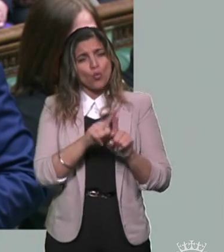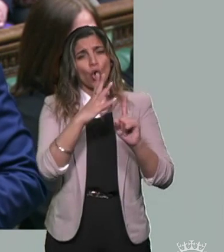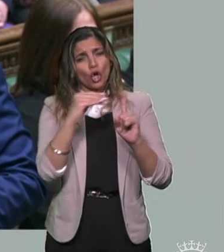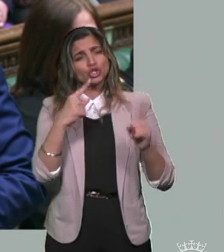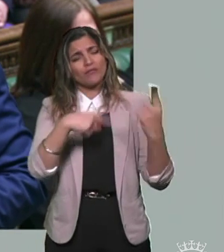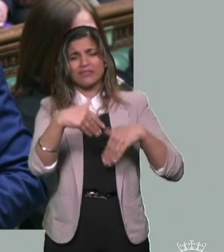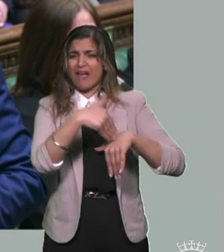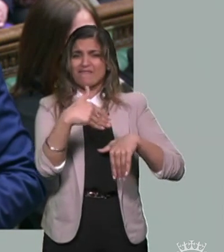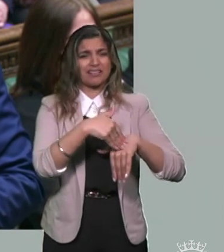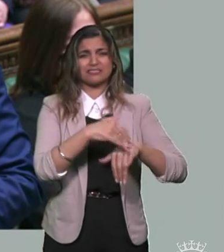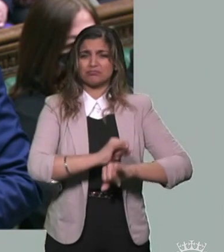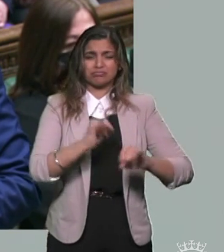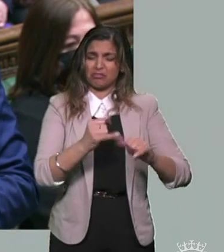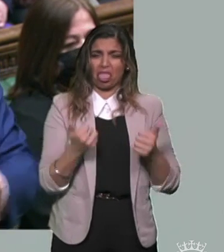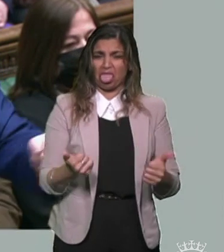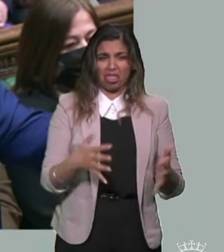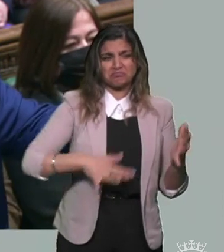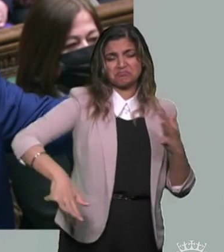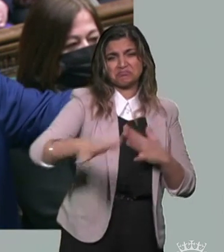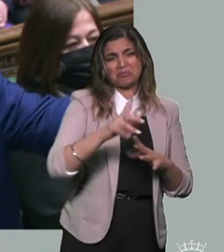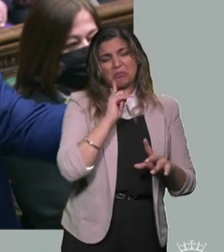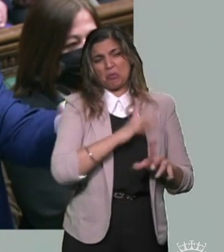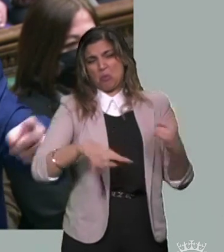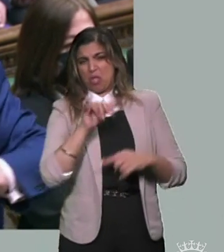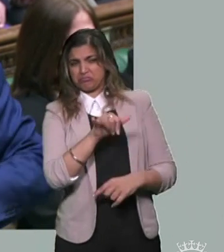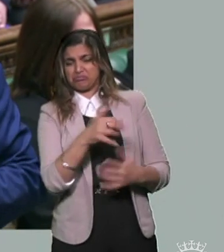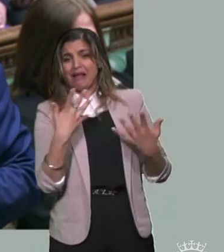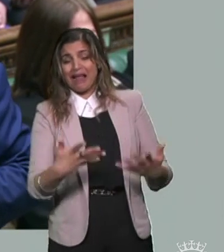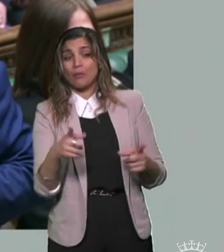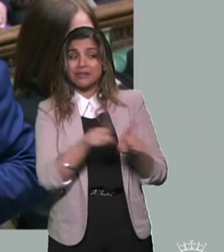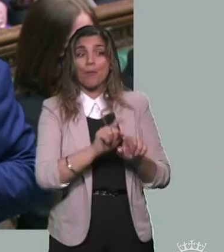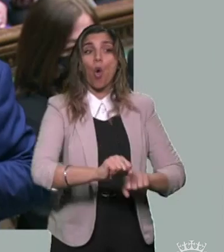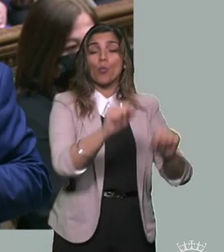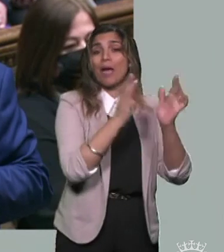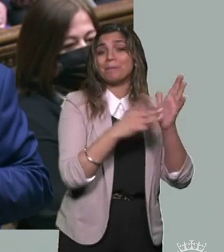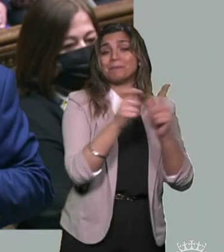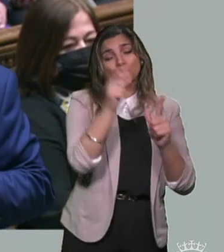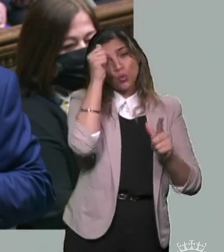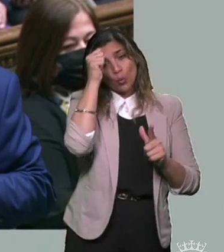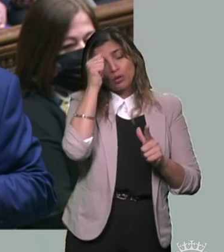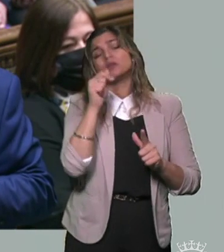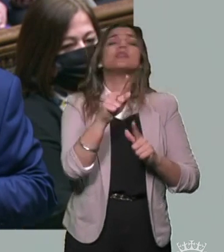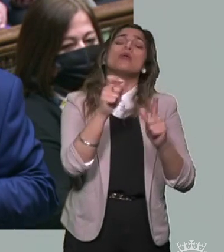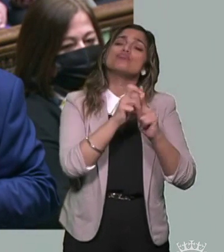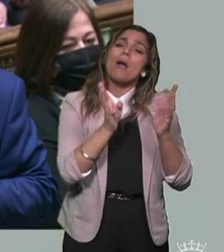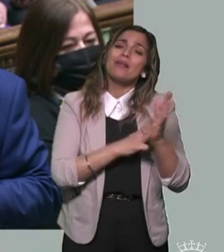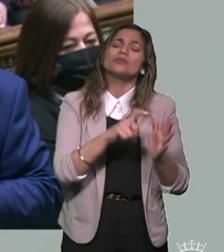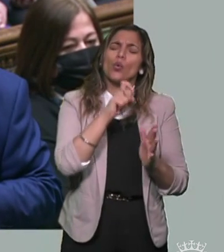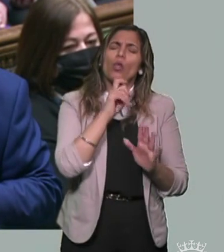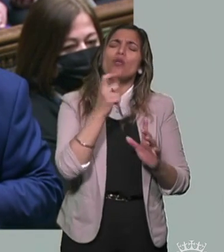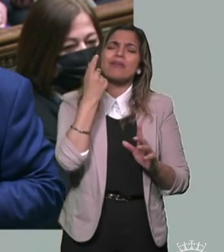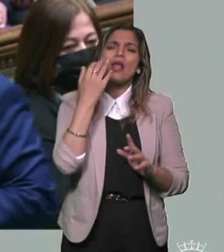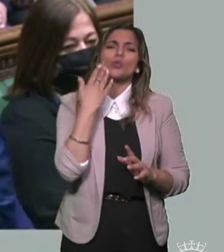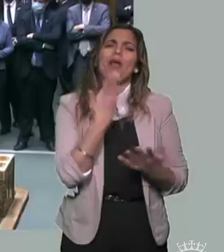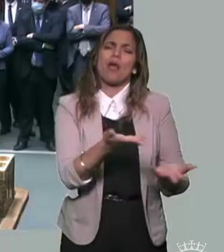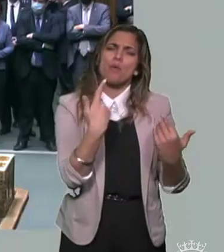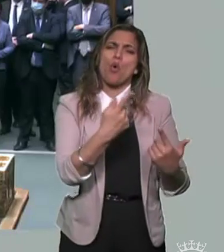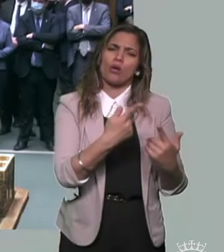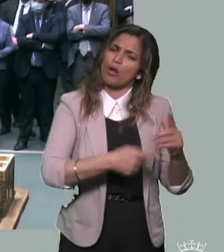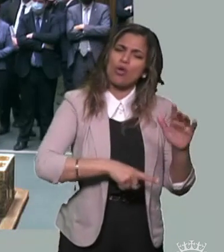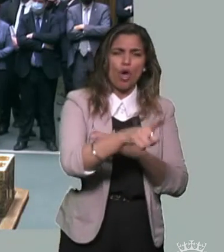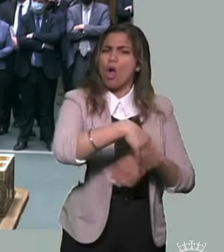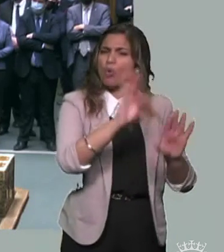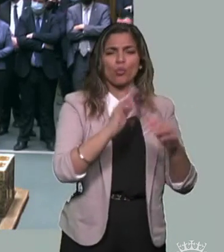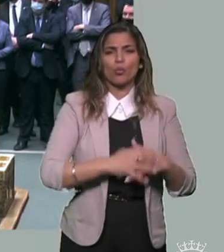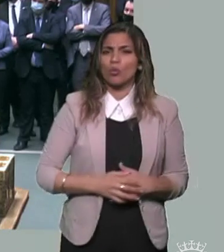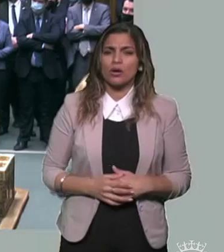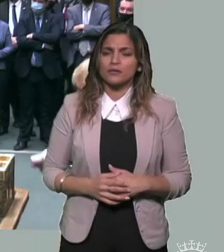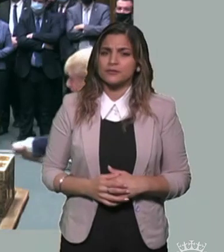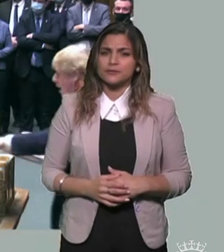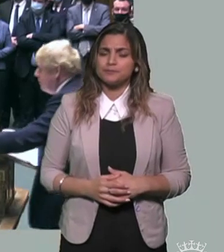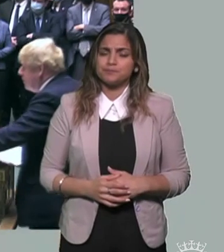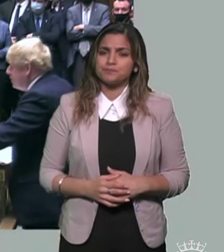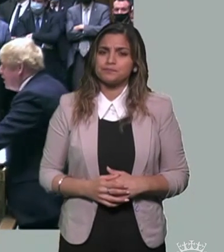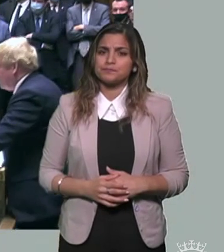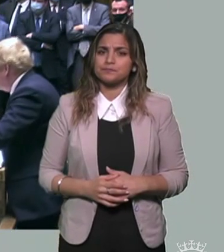The public know it, the House knows it, even his own MPs know it—when will the Prime Minister cop on and go?